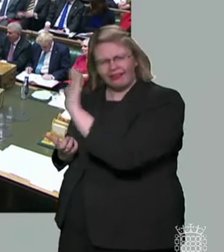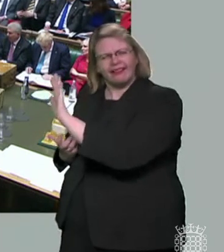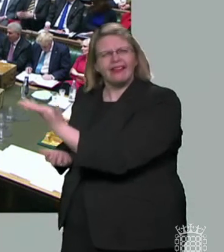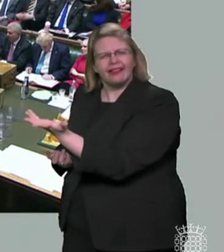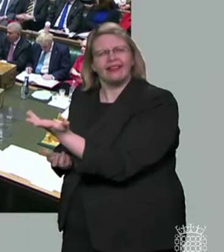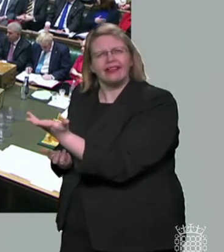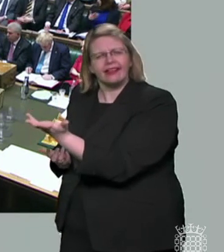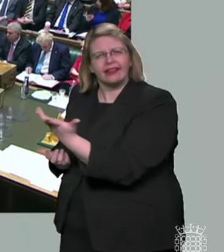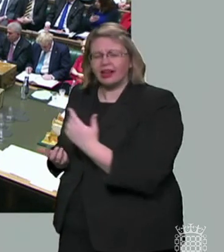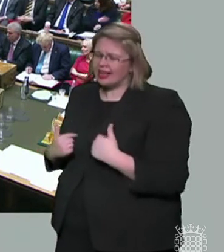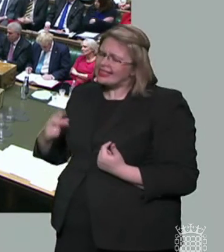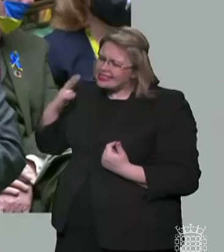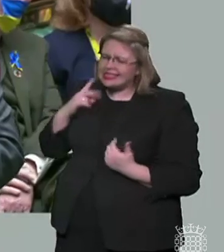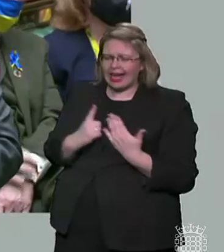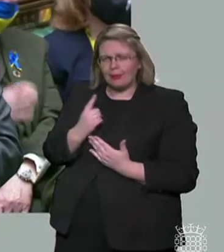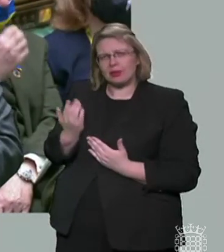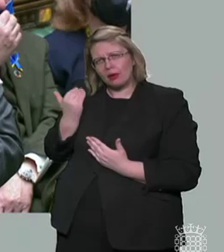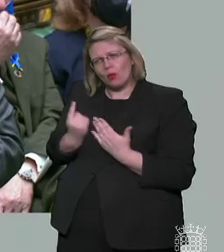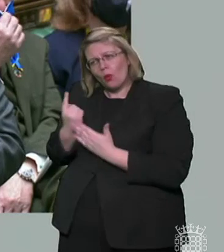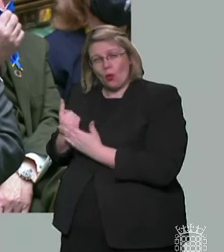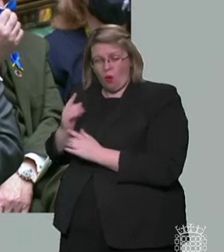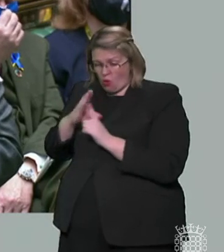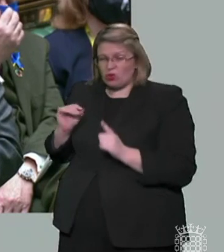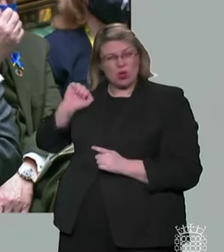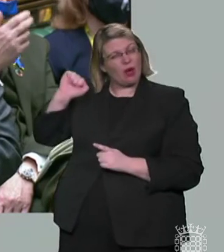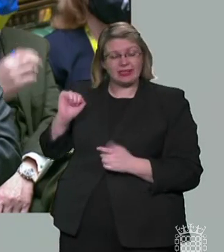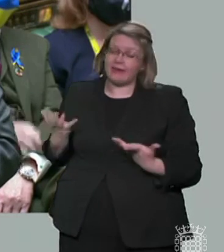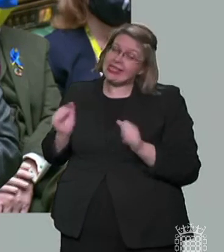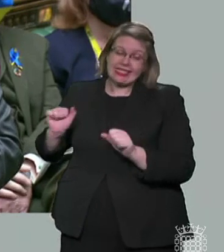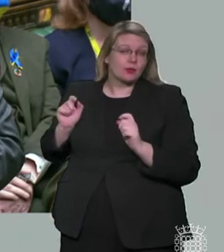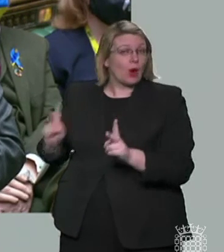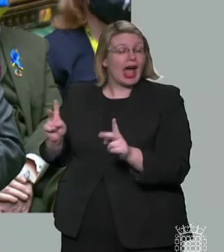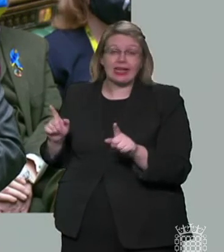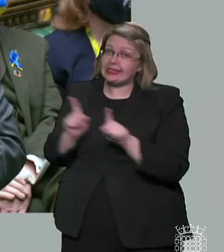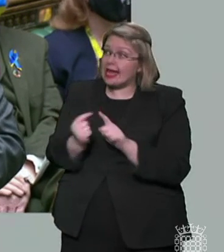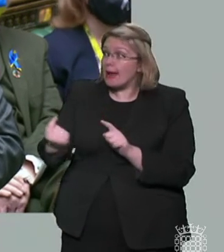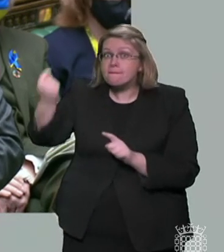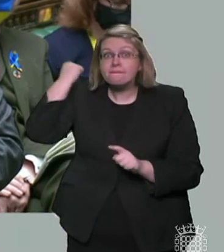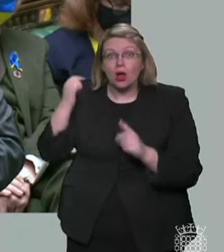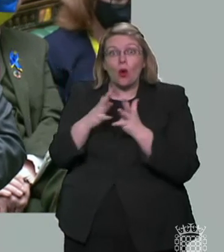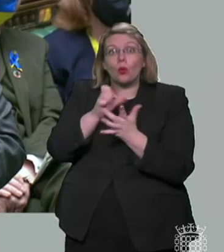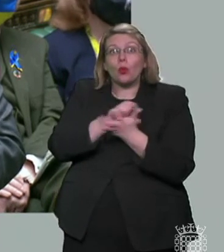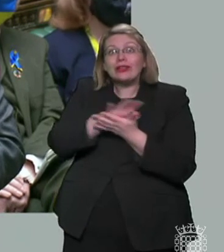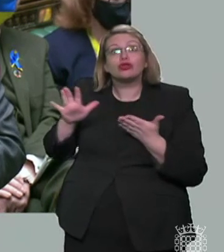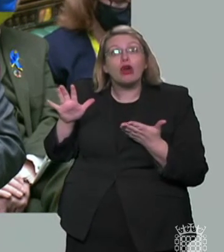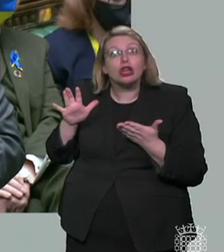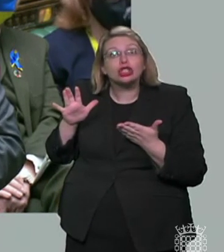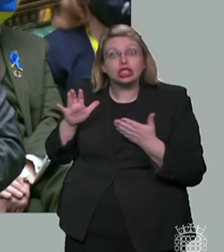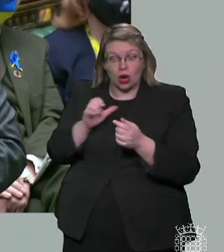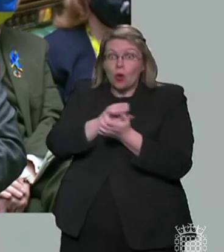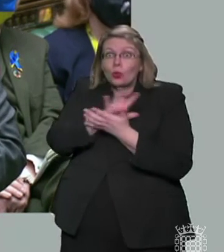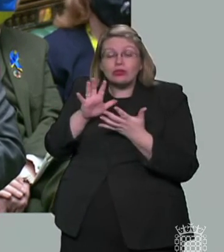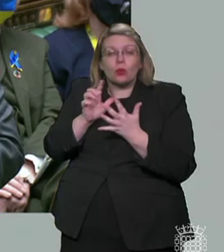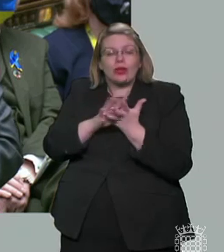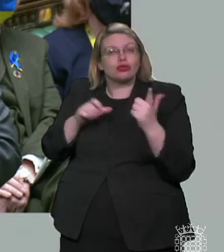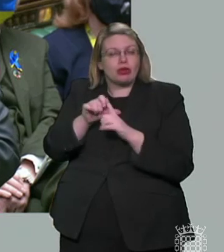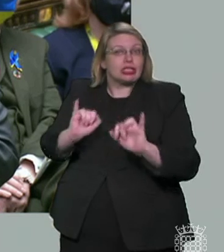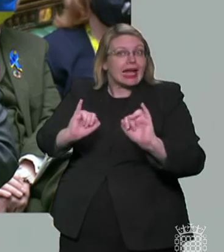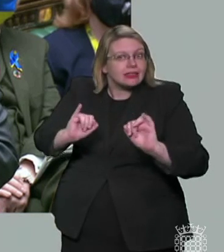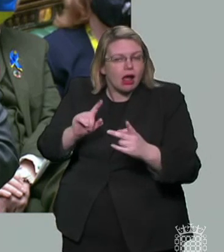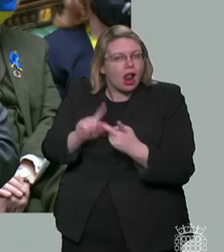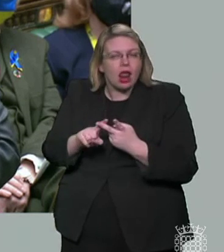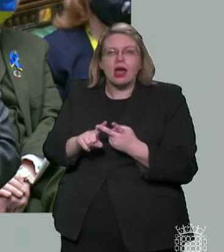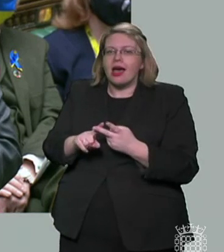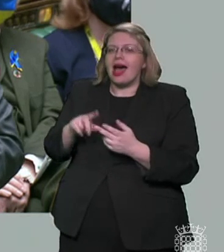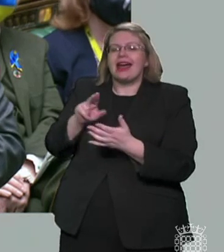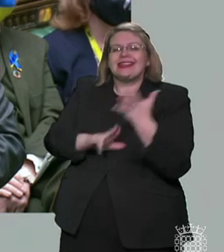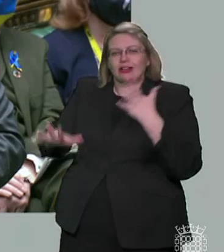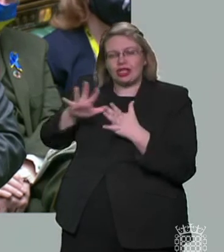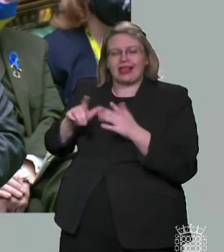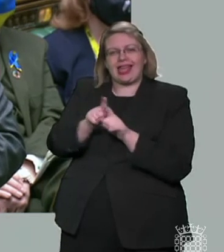We have seen that too many times from a Tory Home Office: the Windrush scandal, the “Go home” vans, and the inhumane Nationality and Borders Bill.